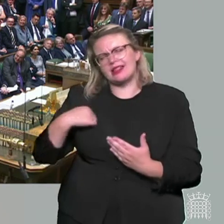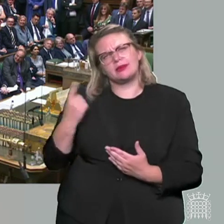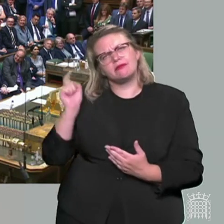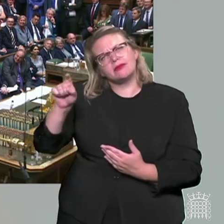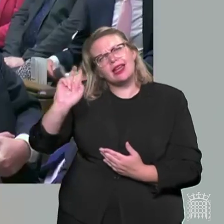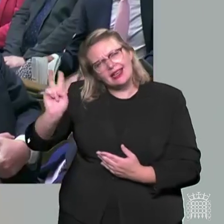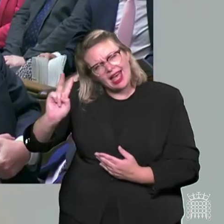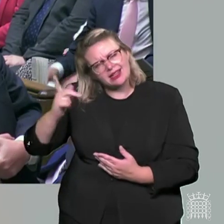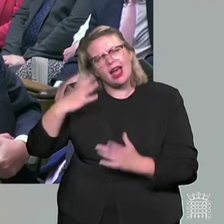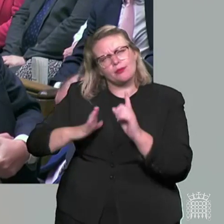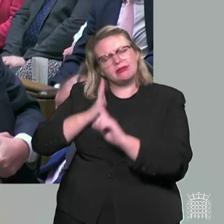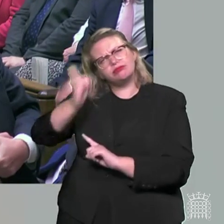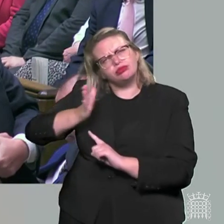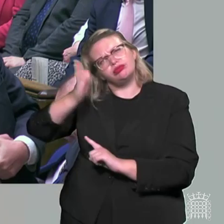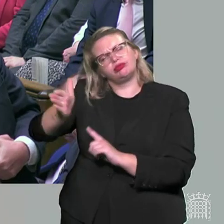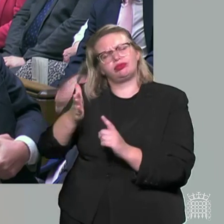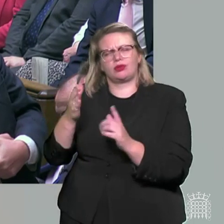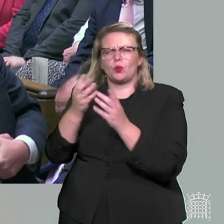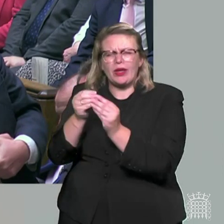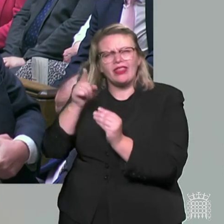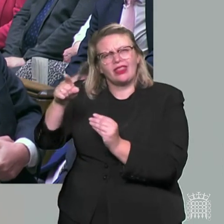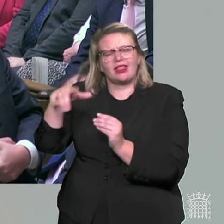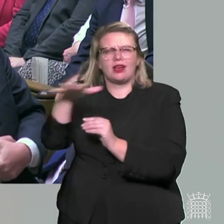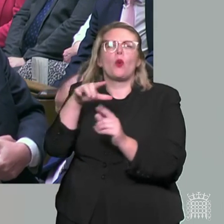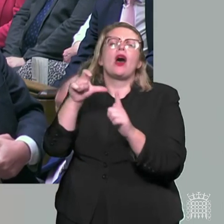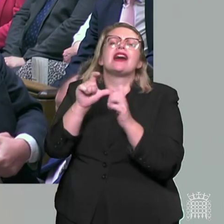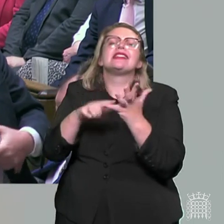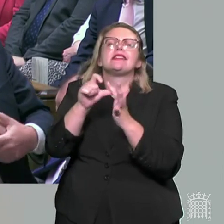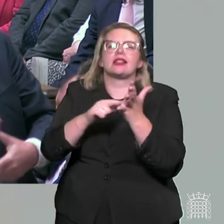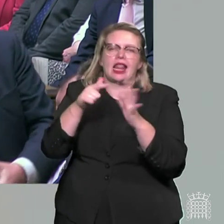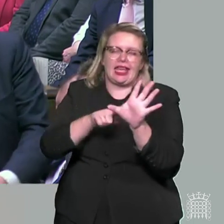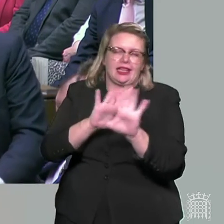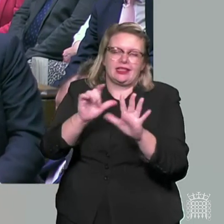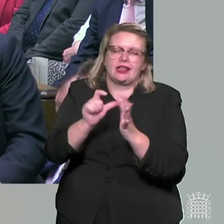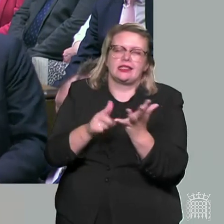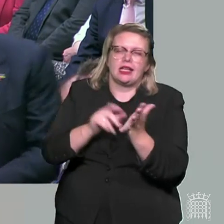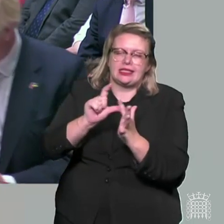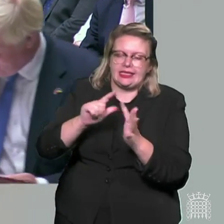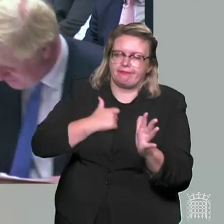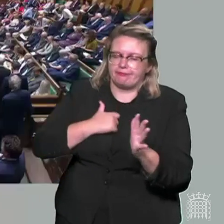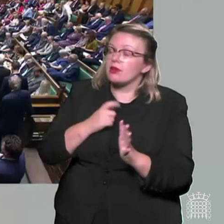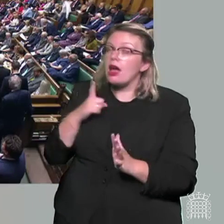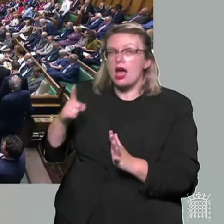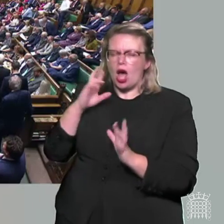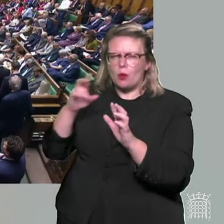I have spent many happy days with him in Dudley; let us hope that there are more to come.